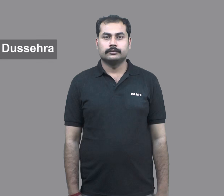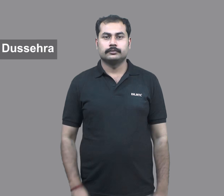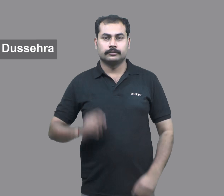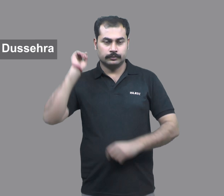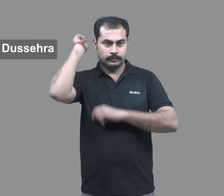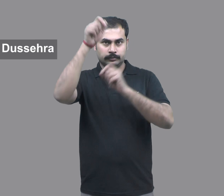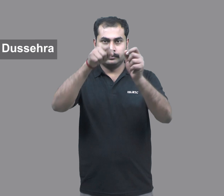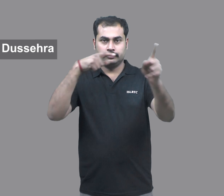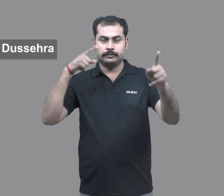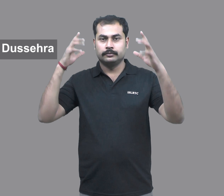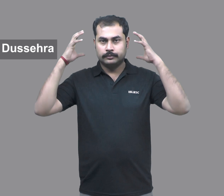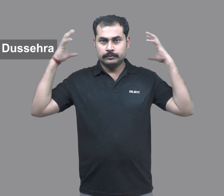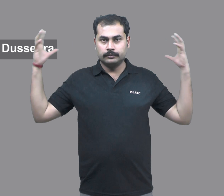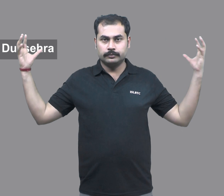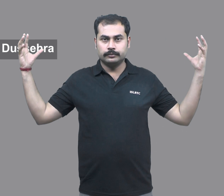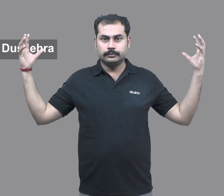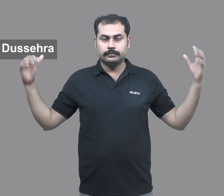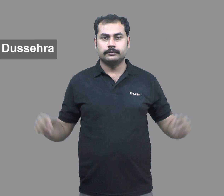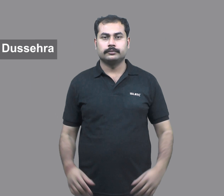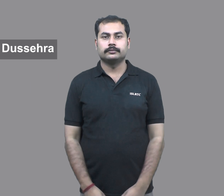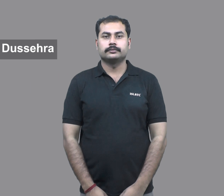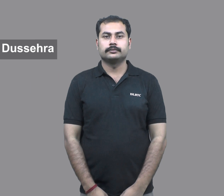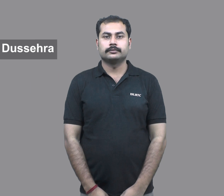Dussehra